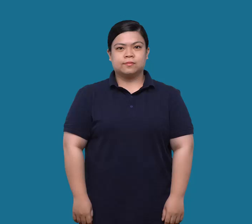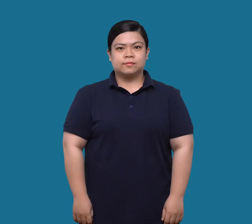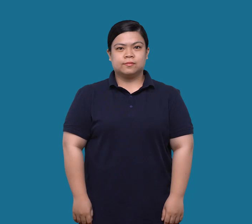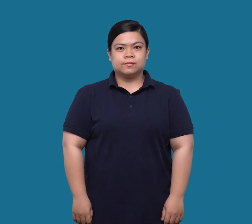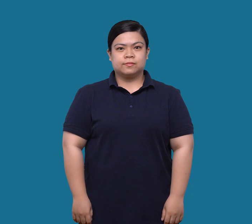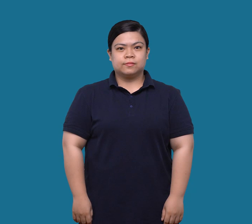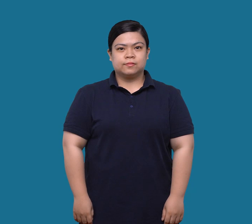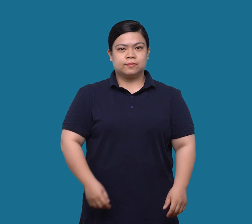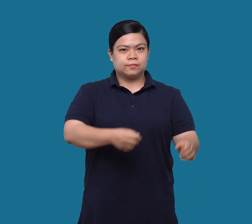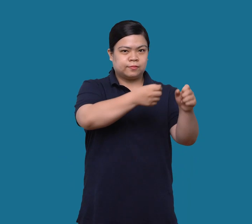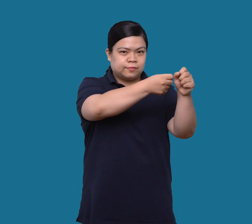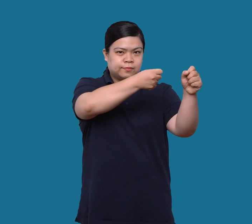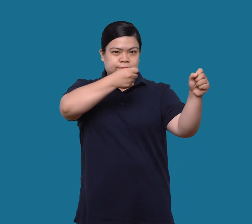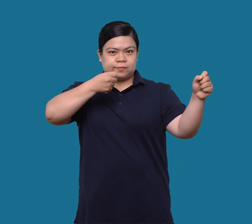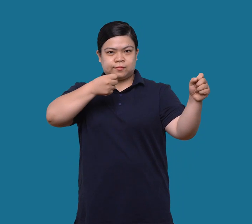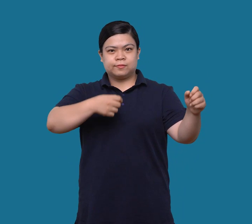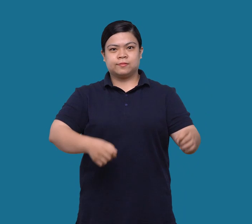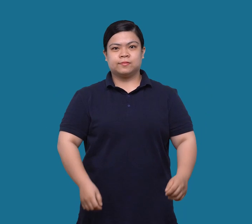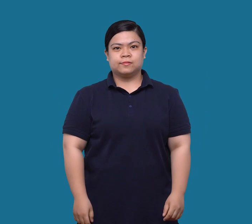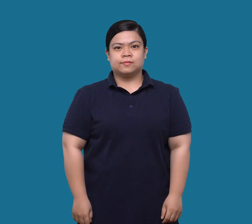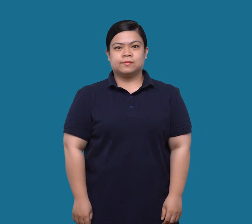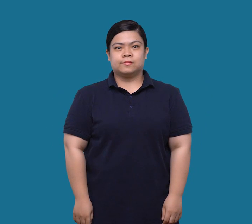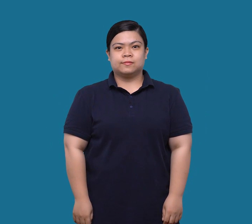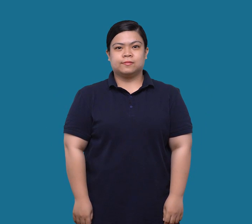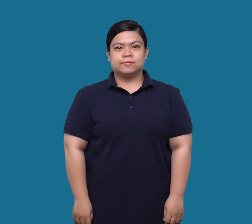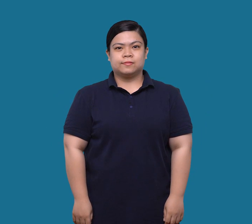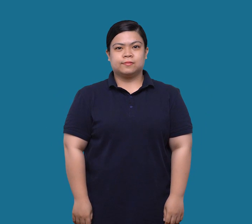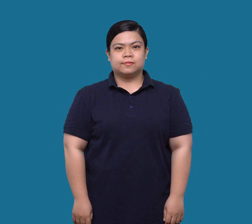cung tên